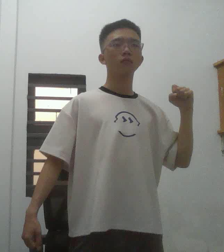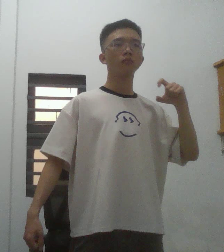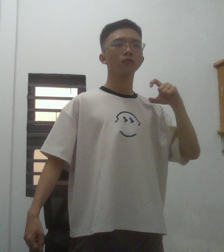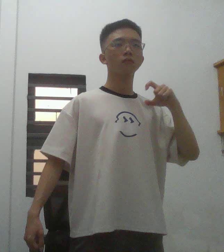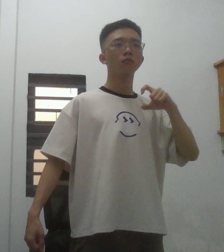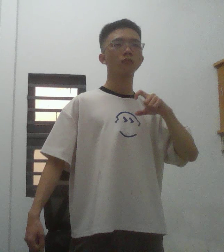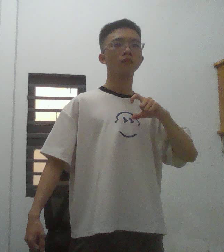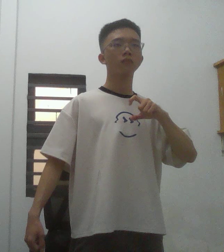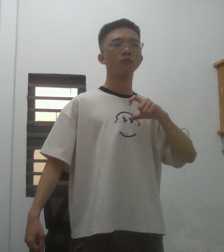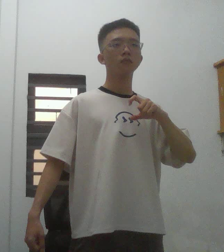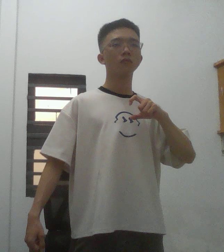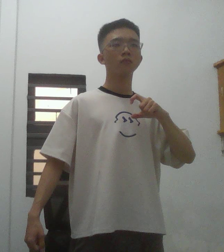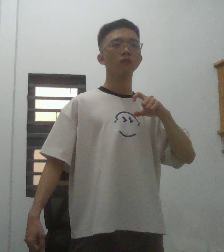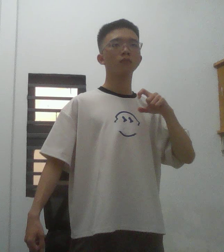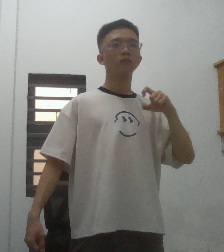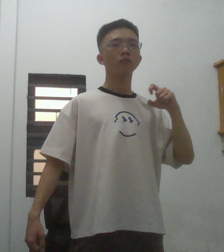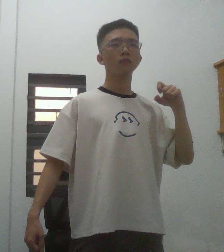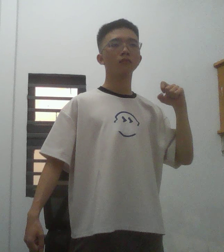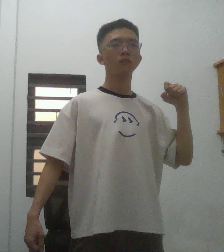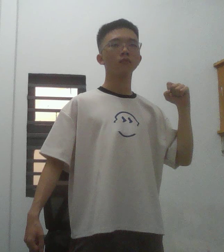giau co